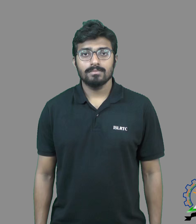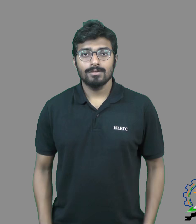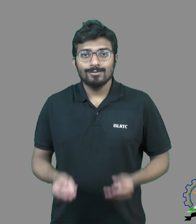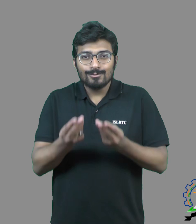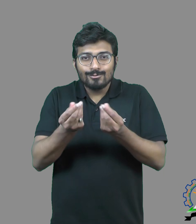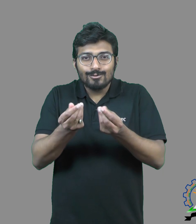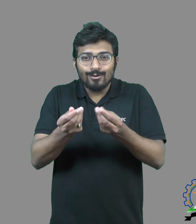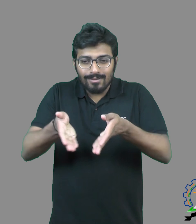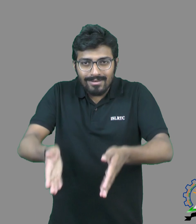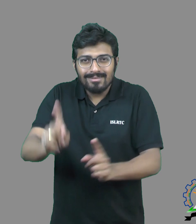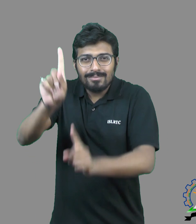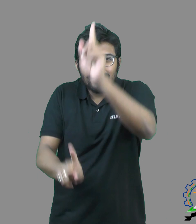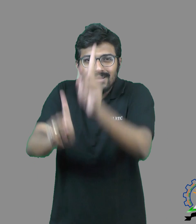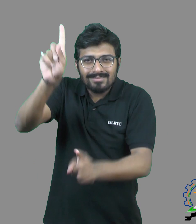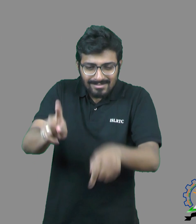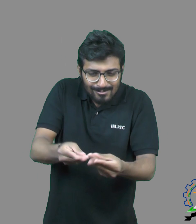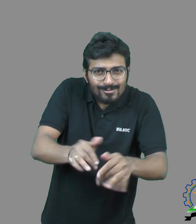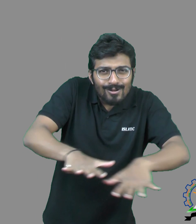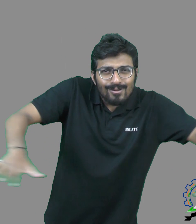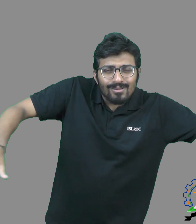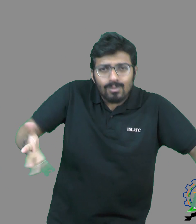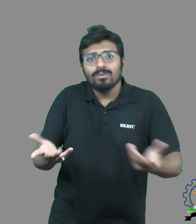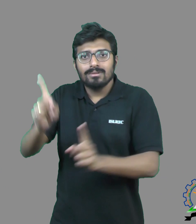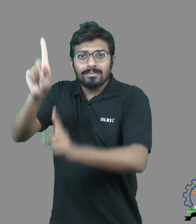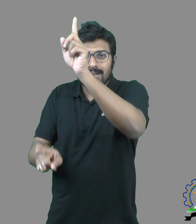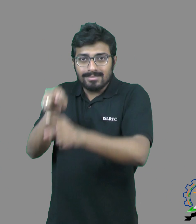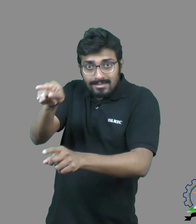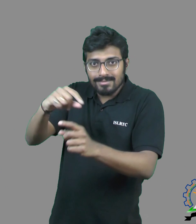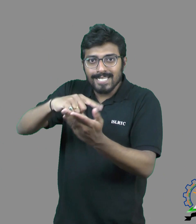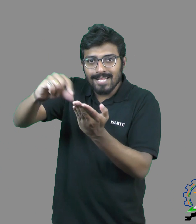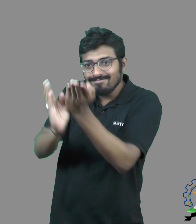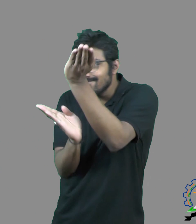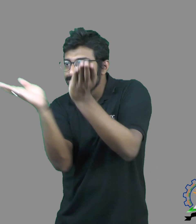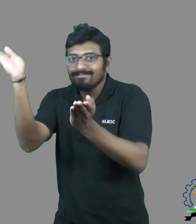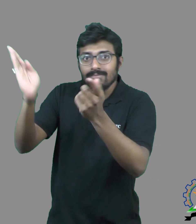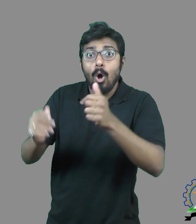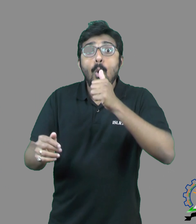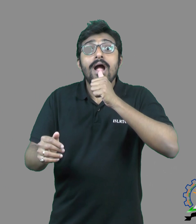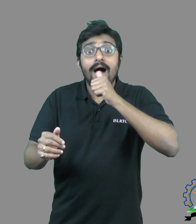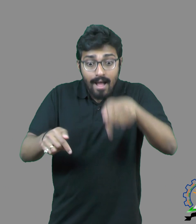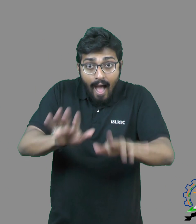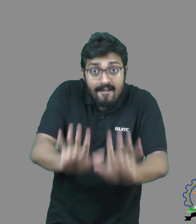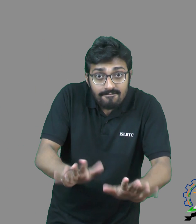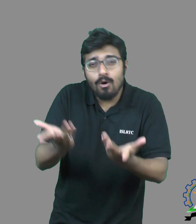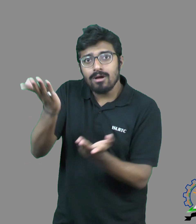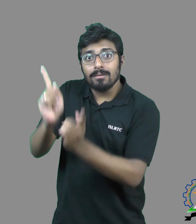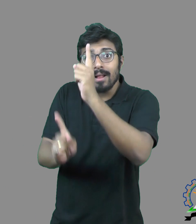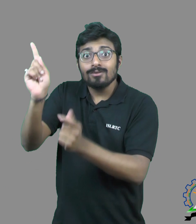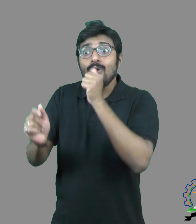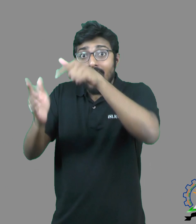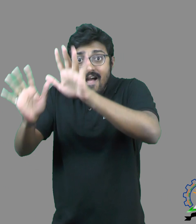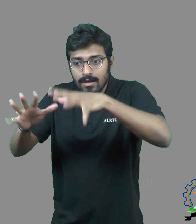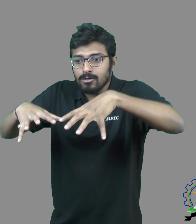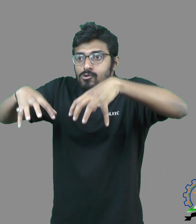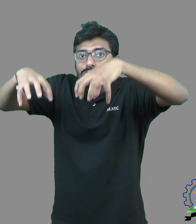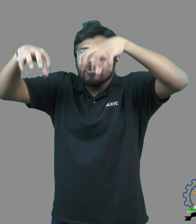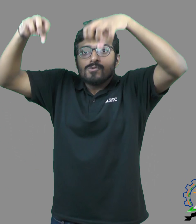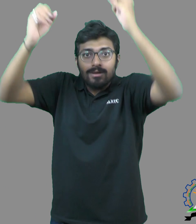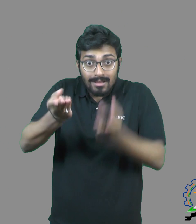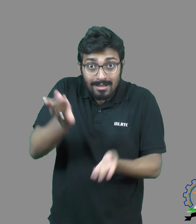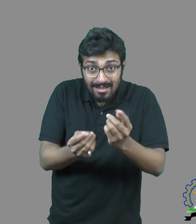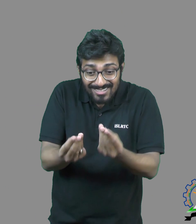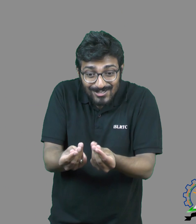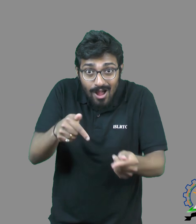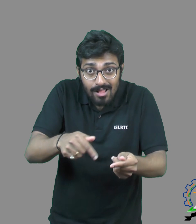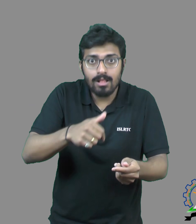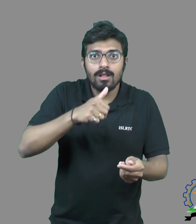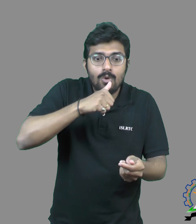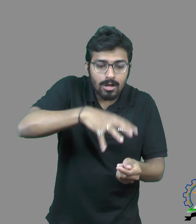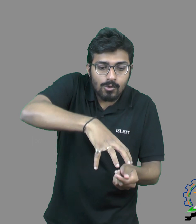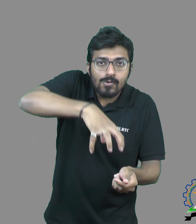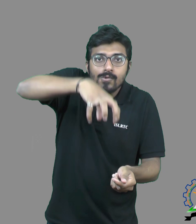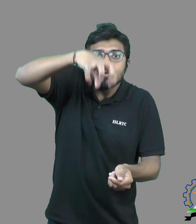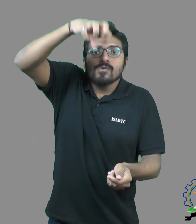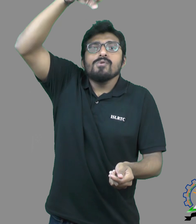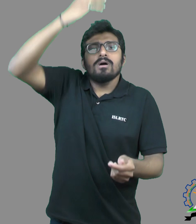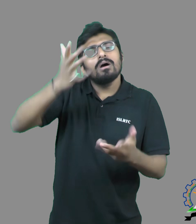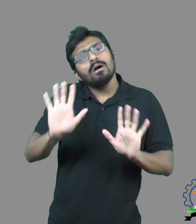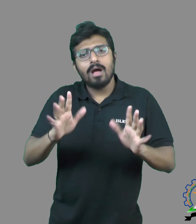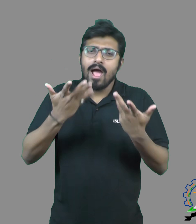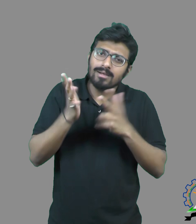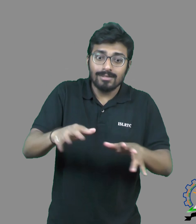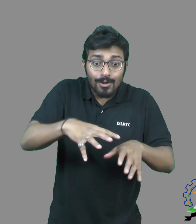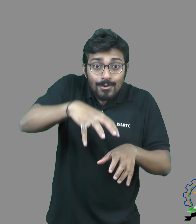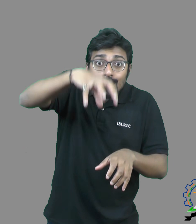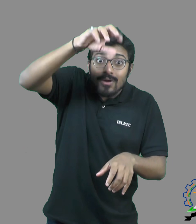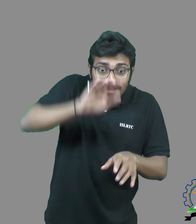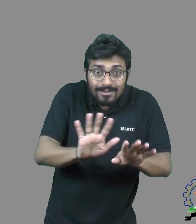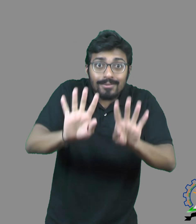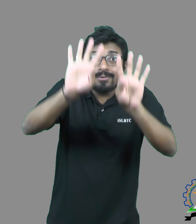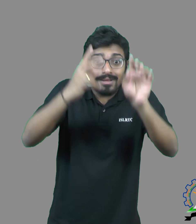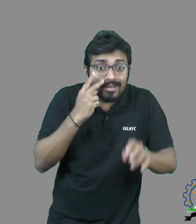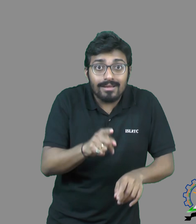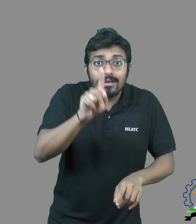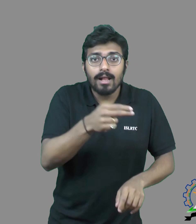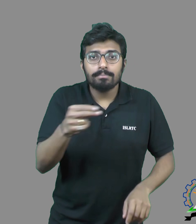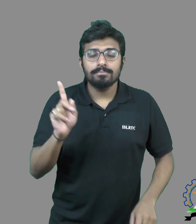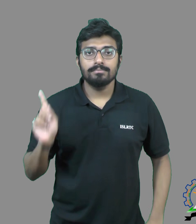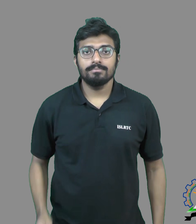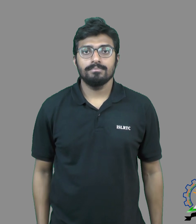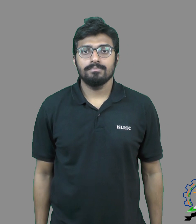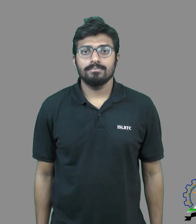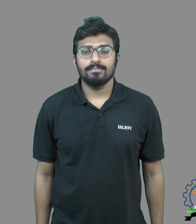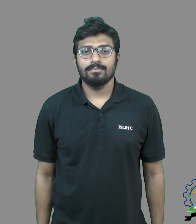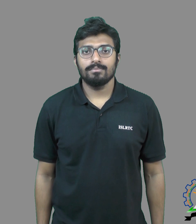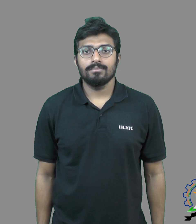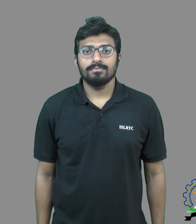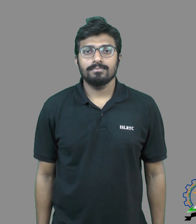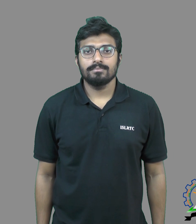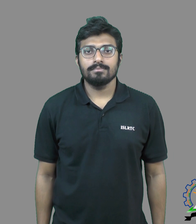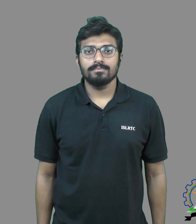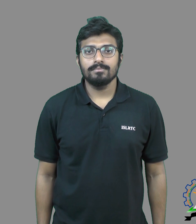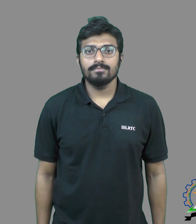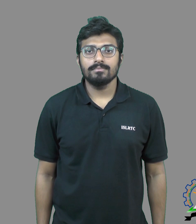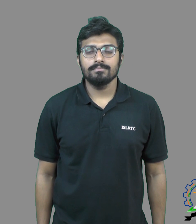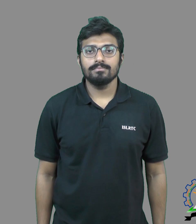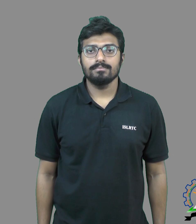Evapotranspiration